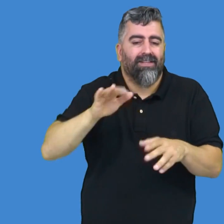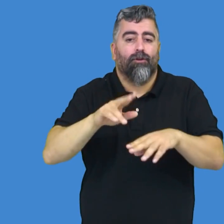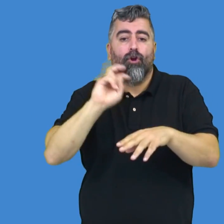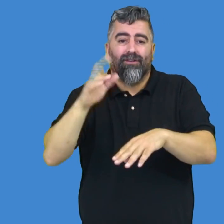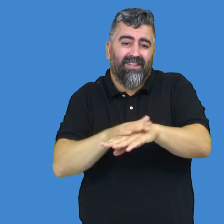otro